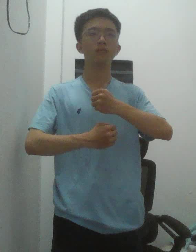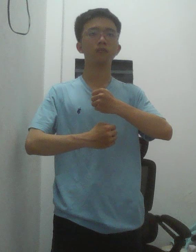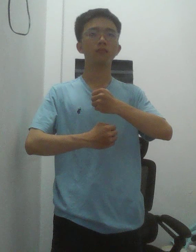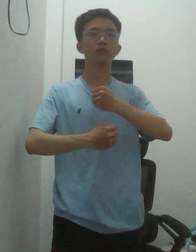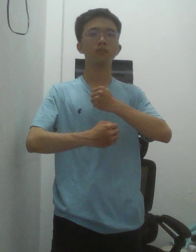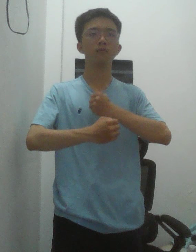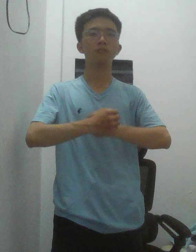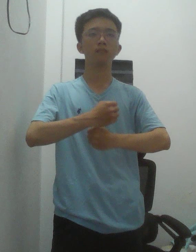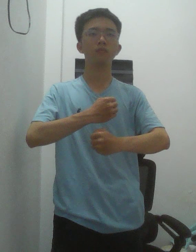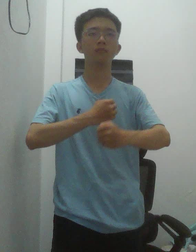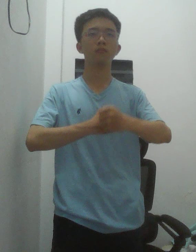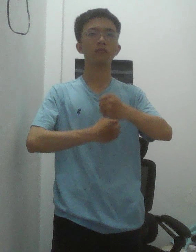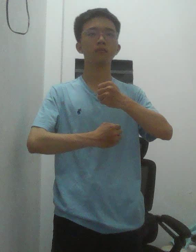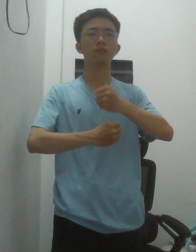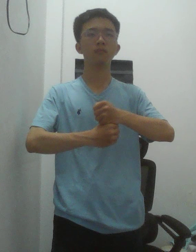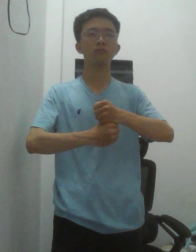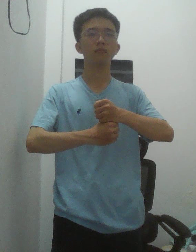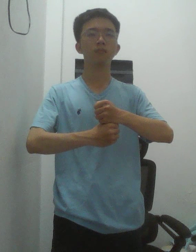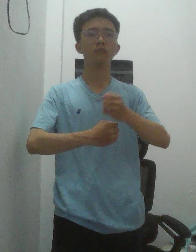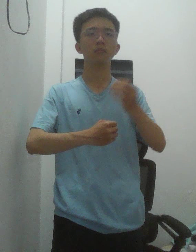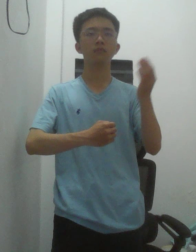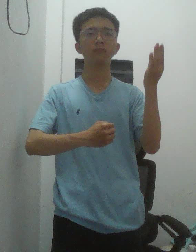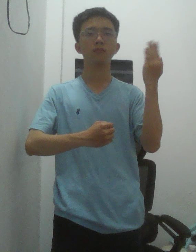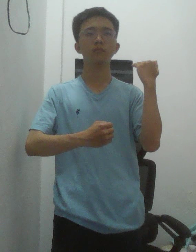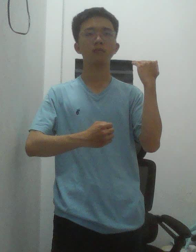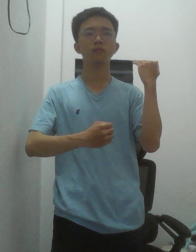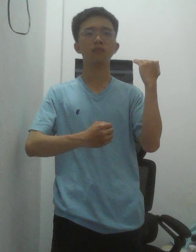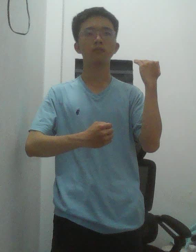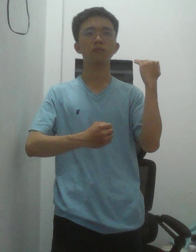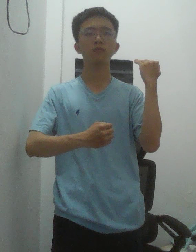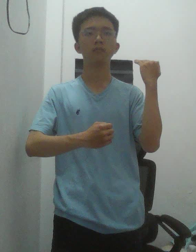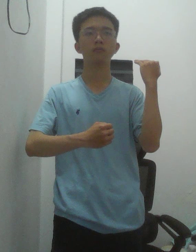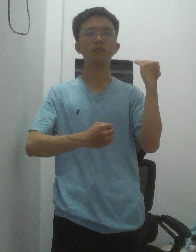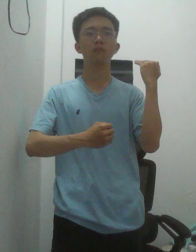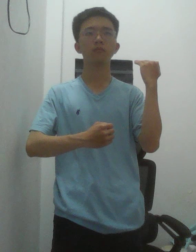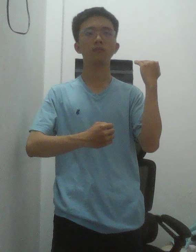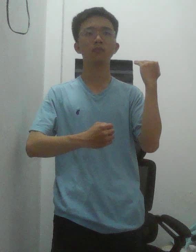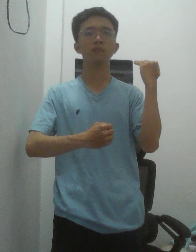nam truoc